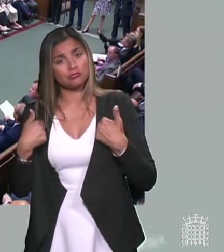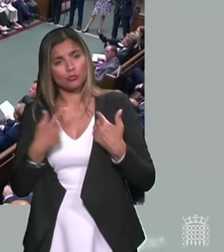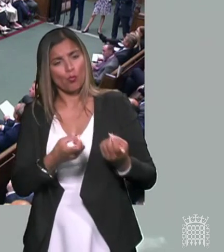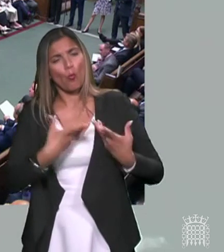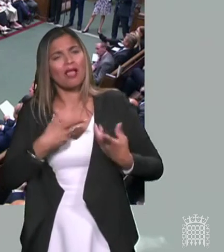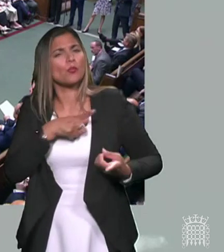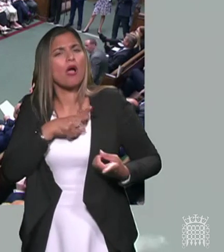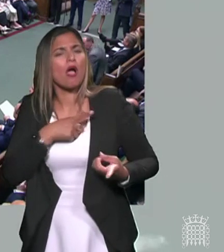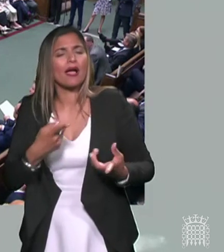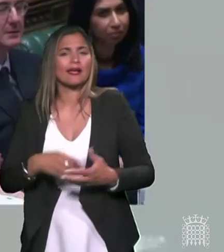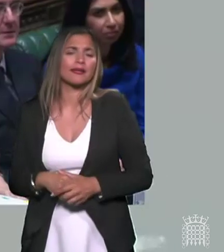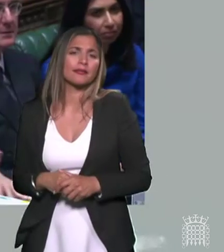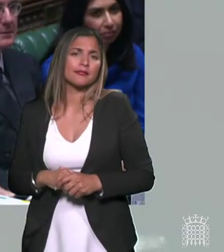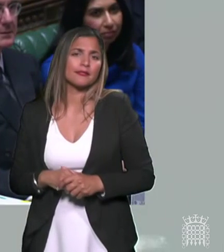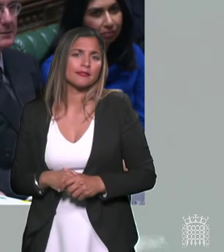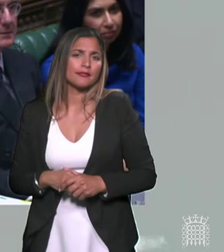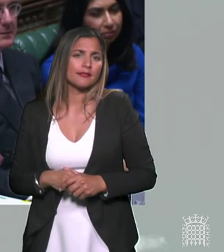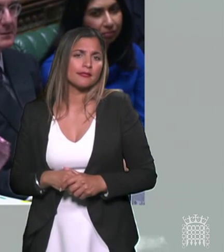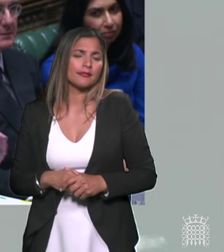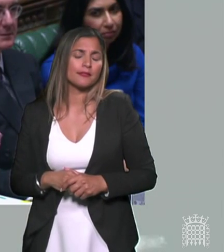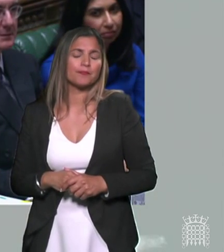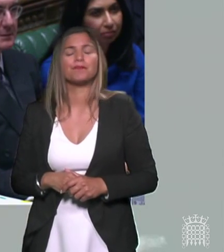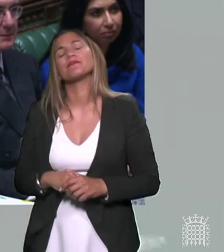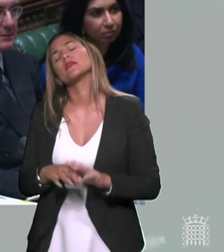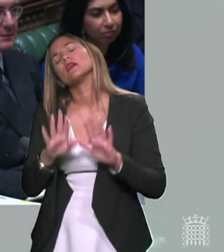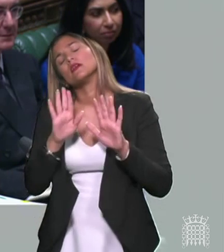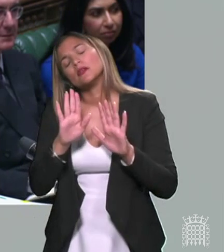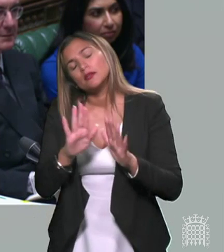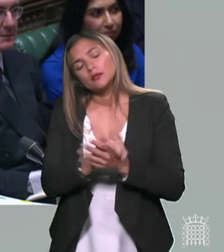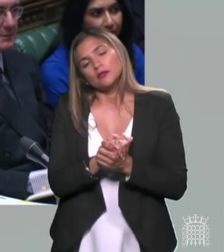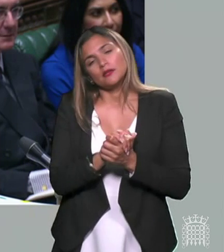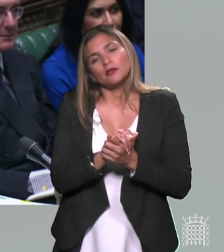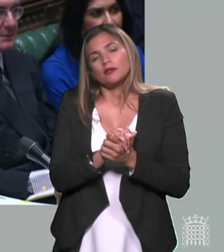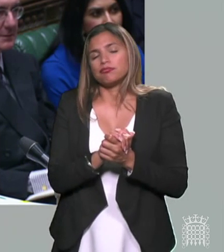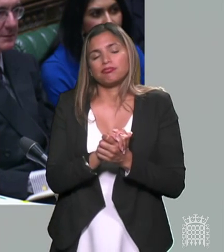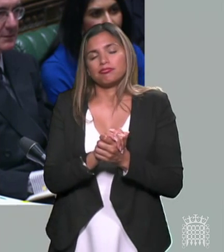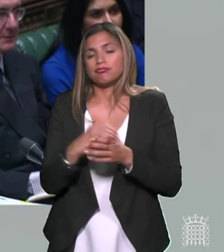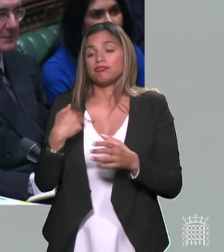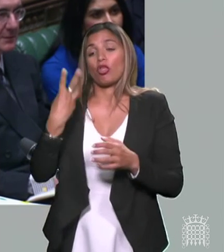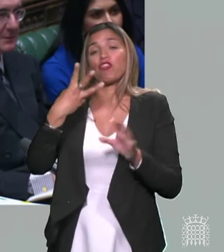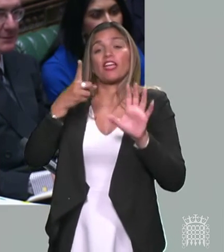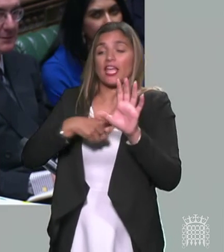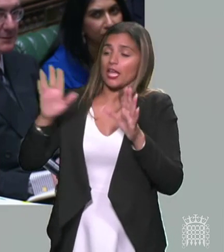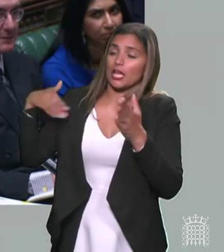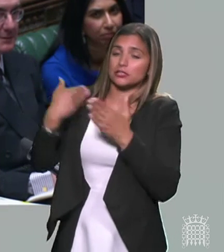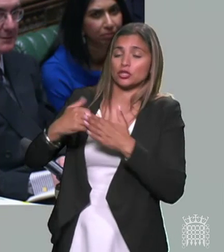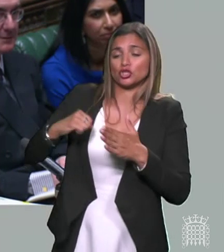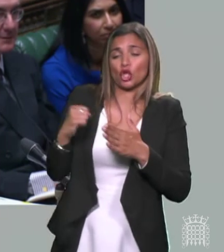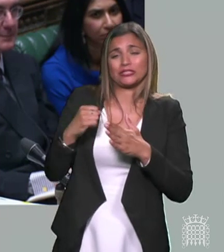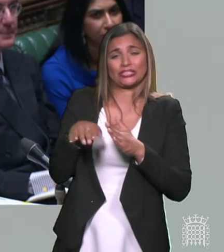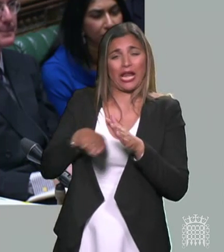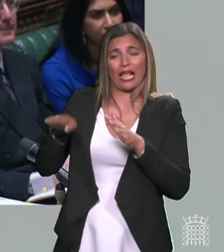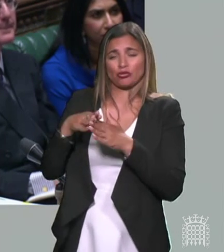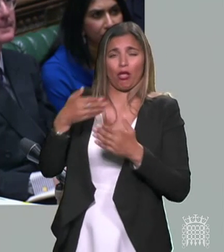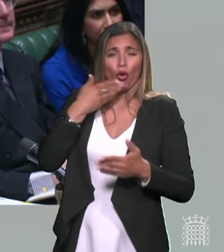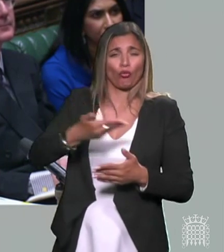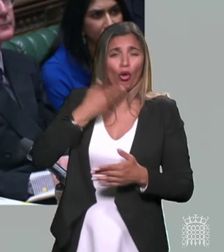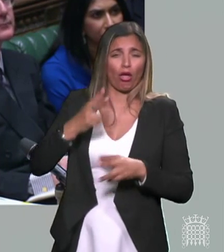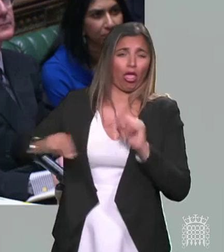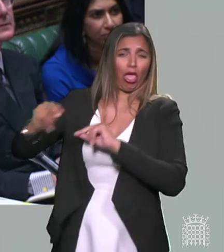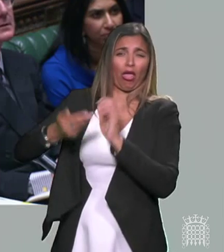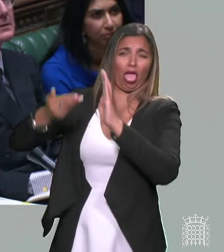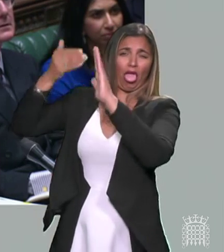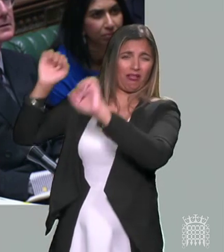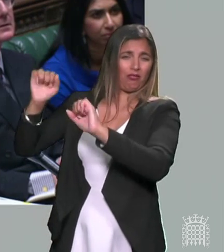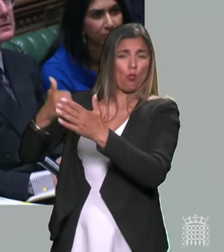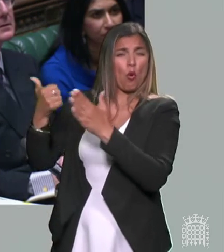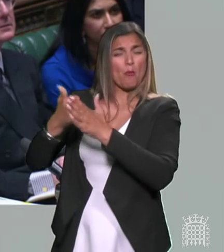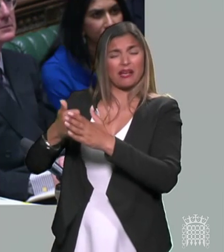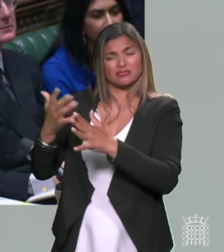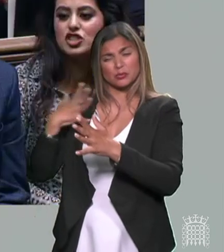May I say to the honourable Gentleman that after three years of listening to this delirium of monotony from the Scottish nationalists, I really think they need to change the record?